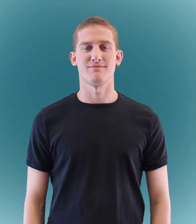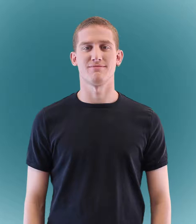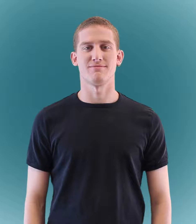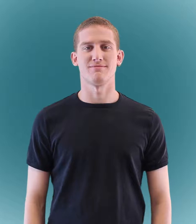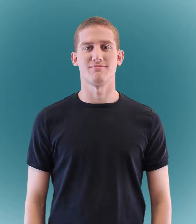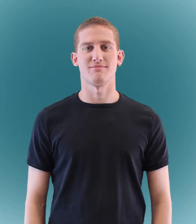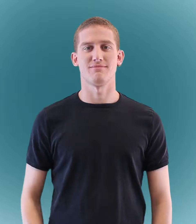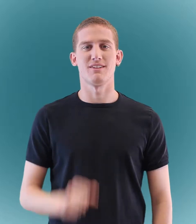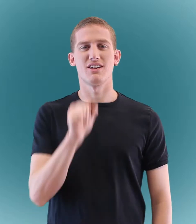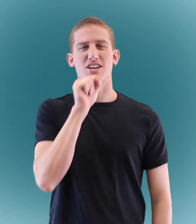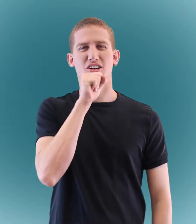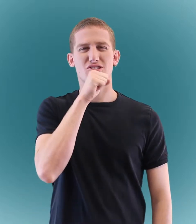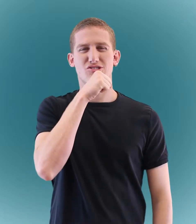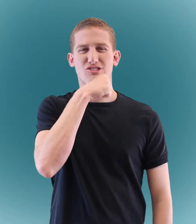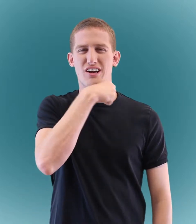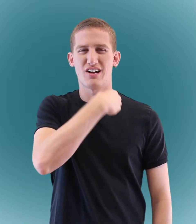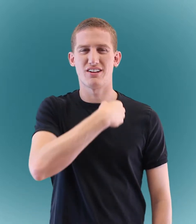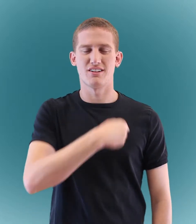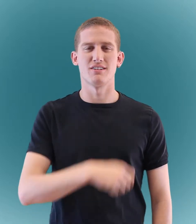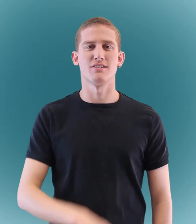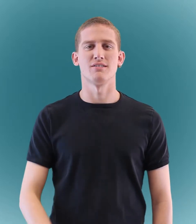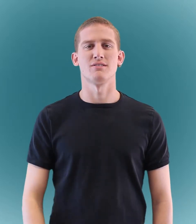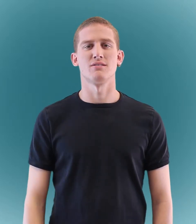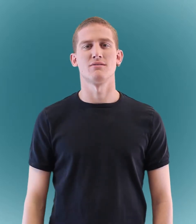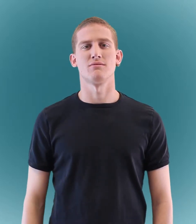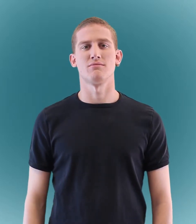ישן